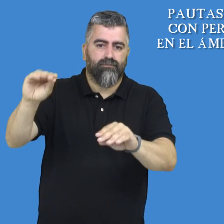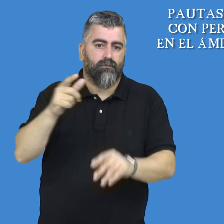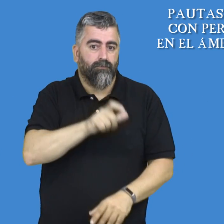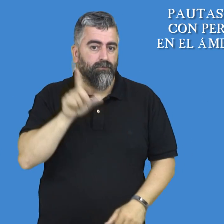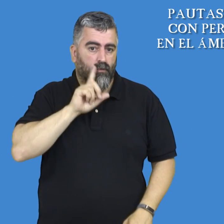persona